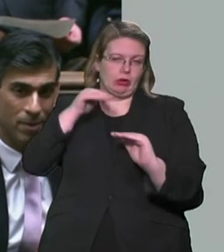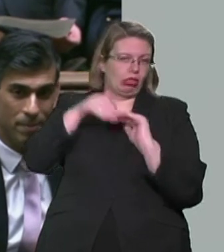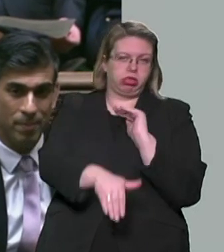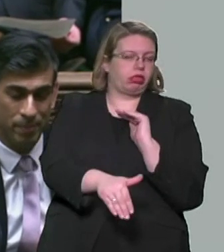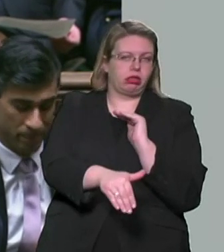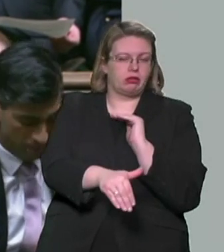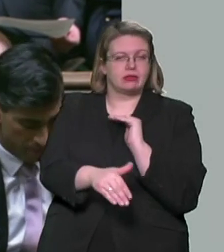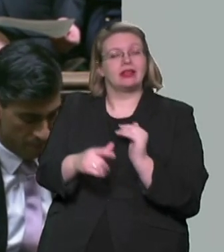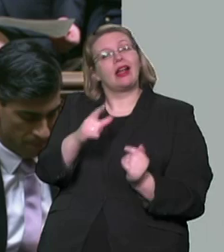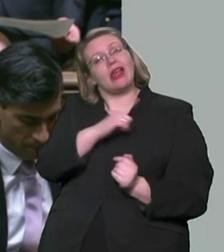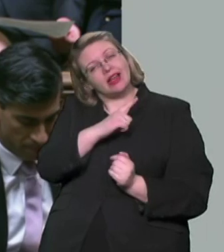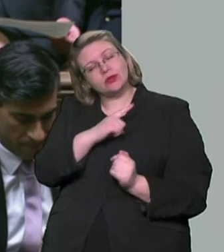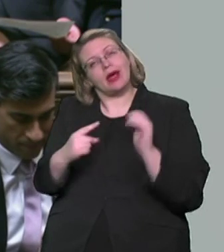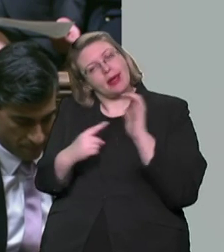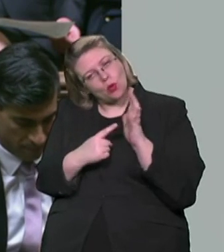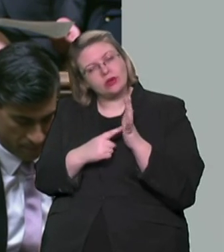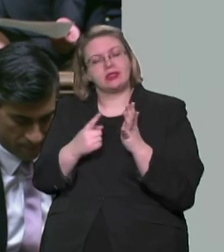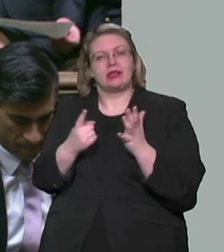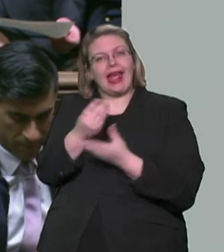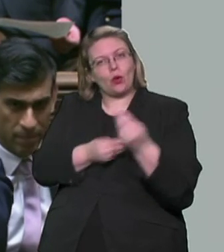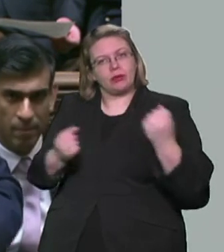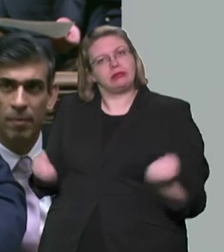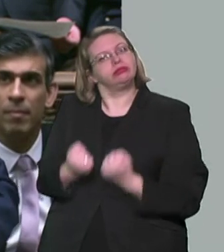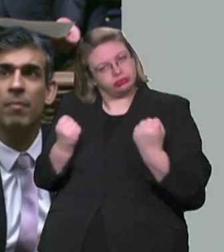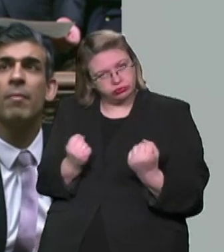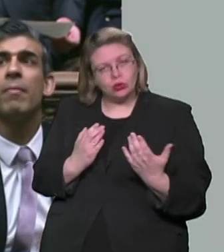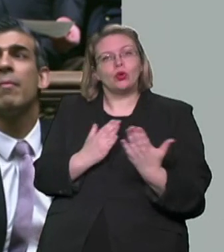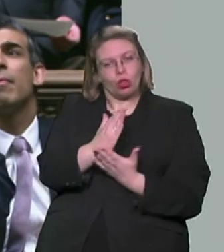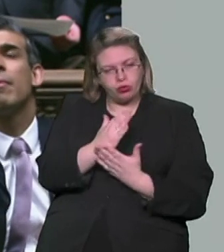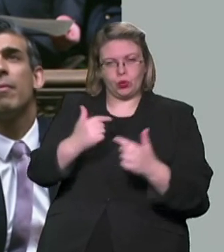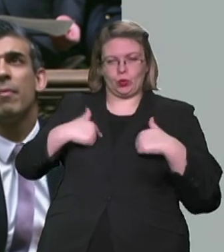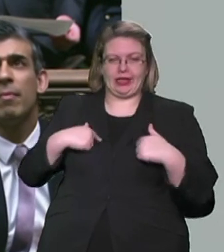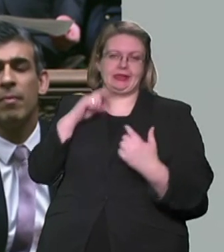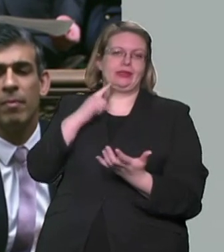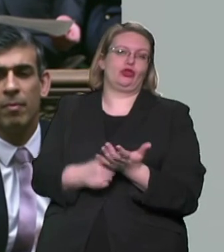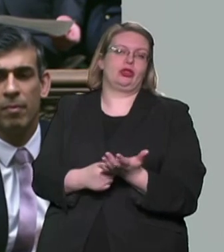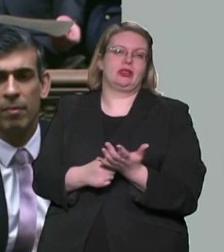That is why we have a strong economy, and that is the best recipe.